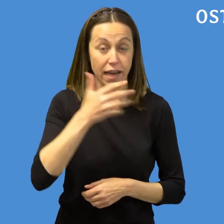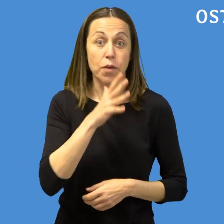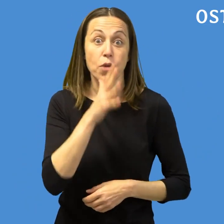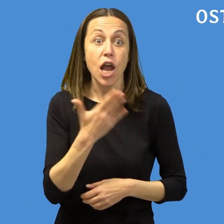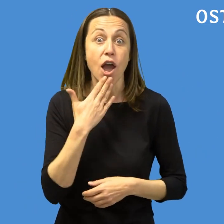motivo